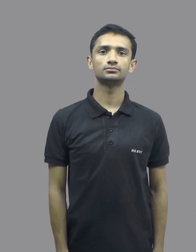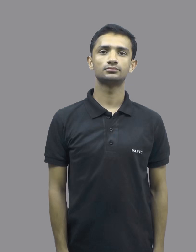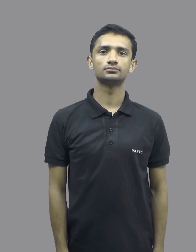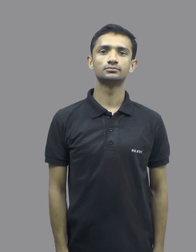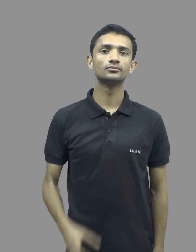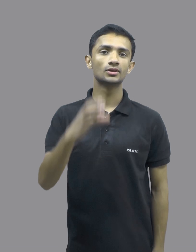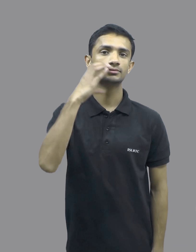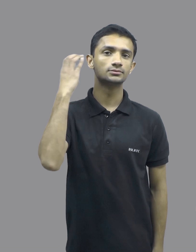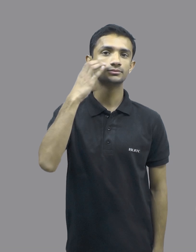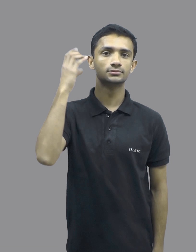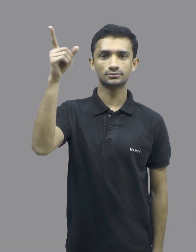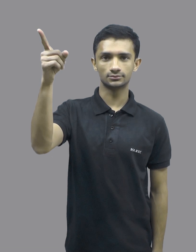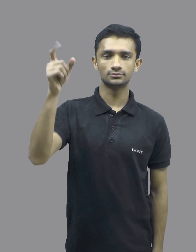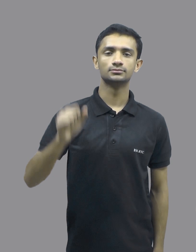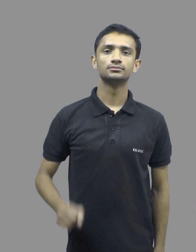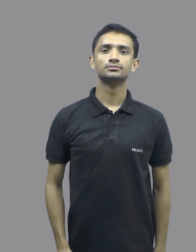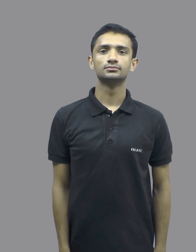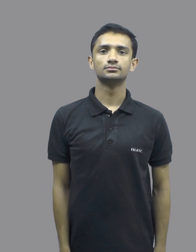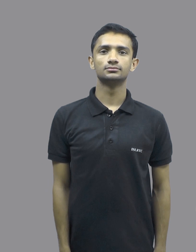Chandigarh